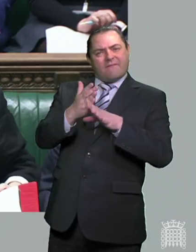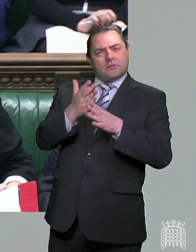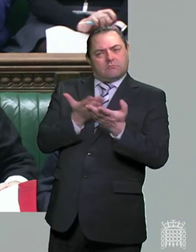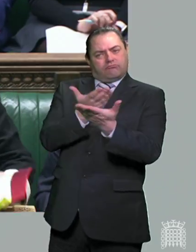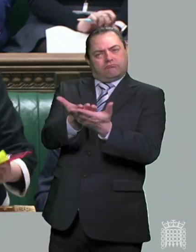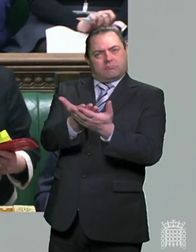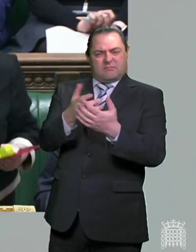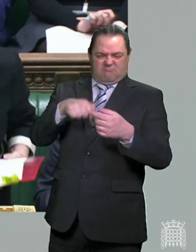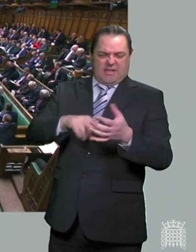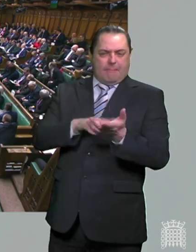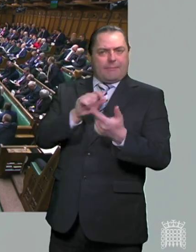Don’t worry—come on.